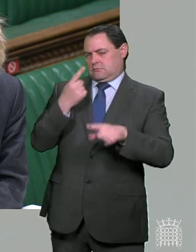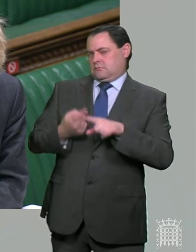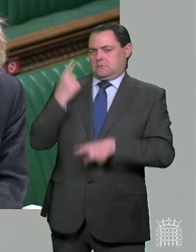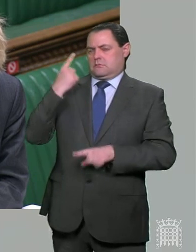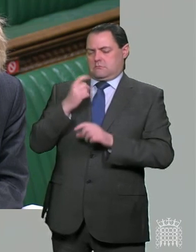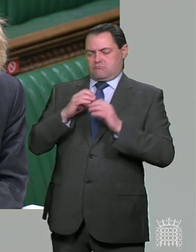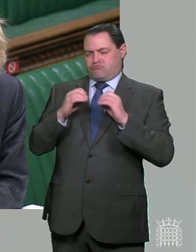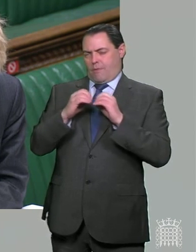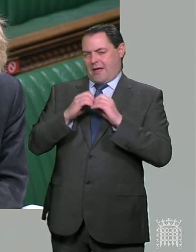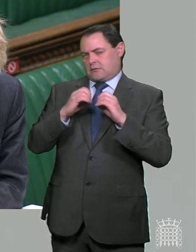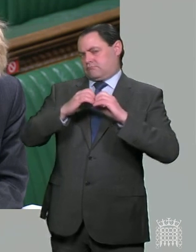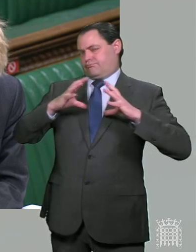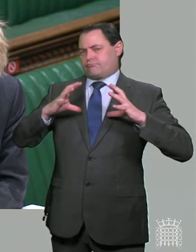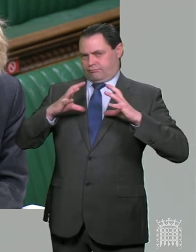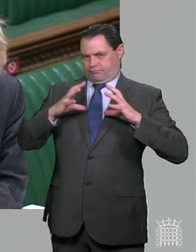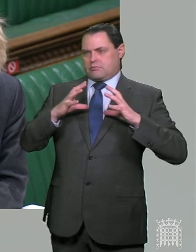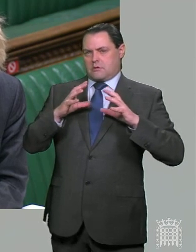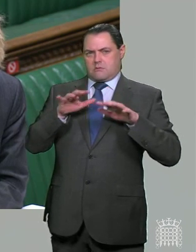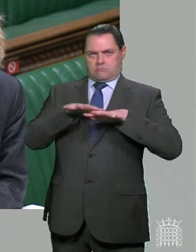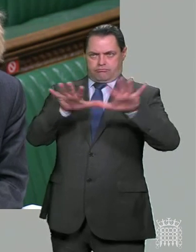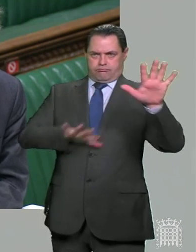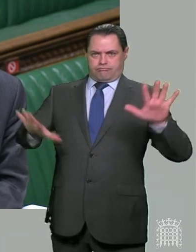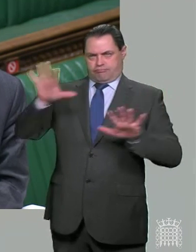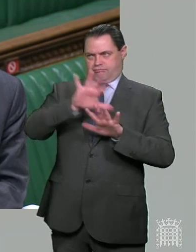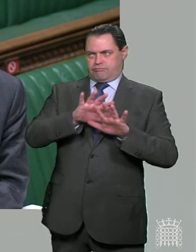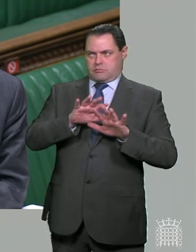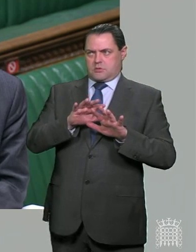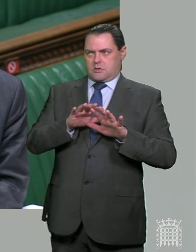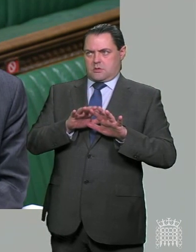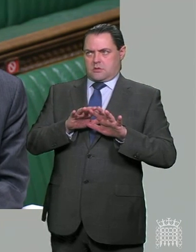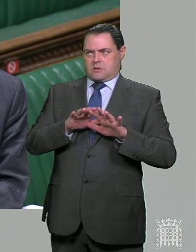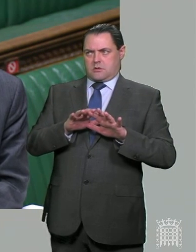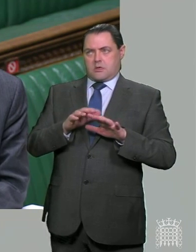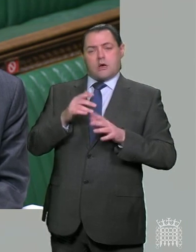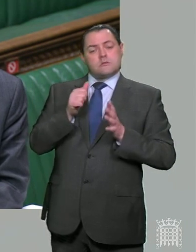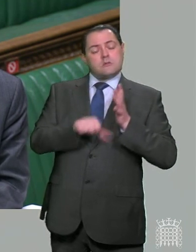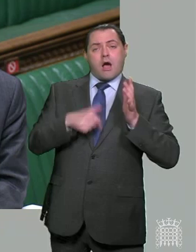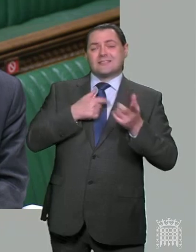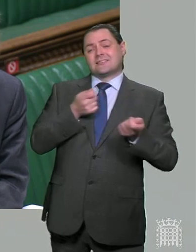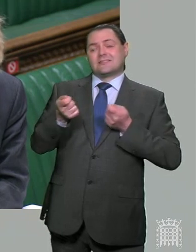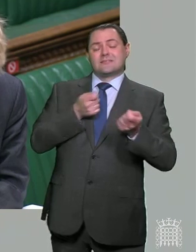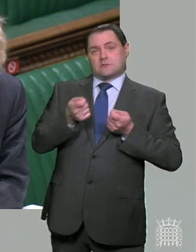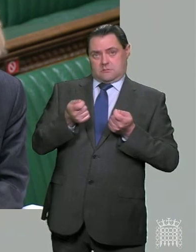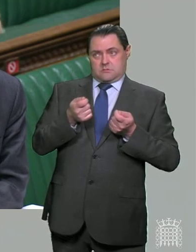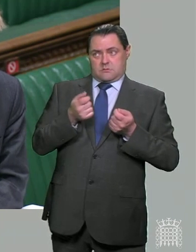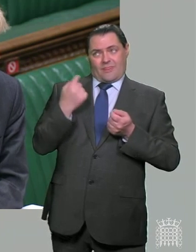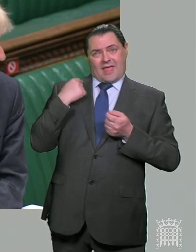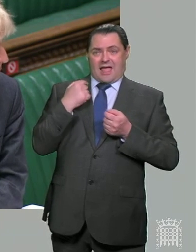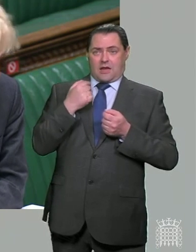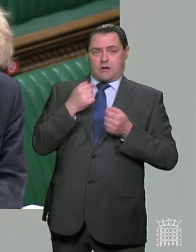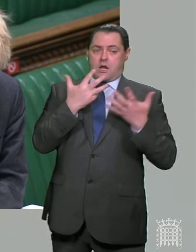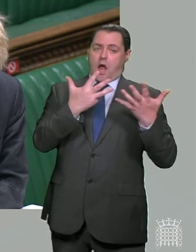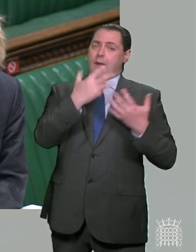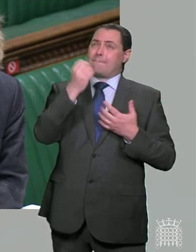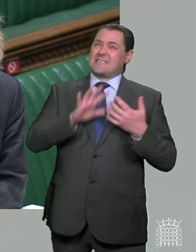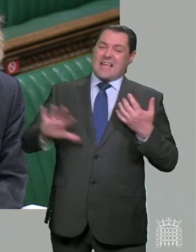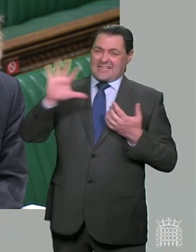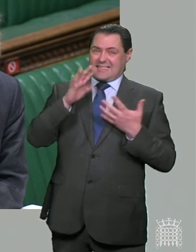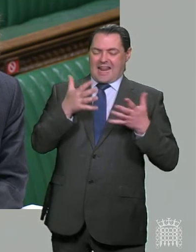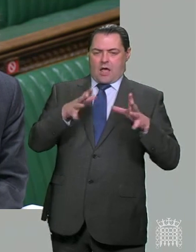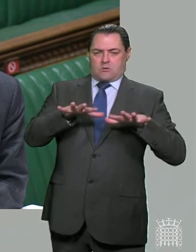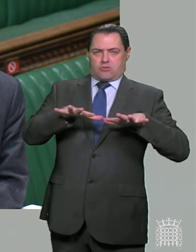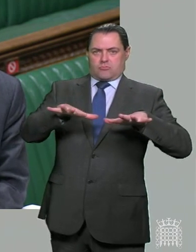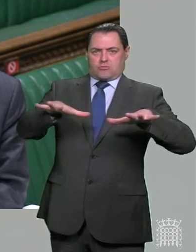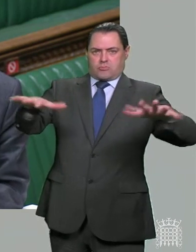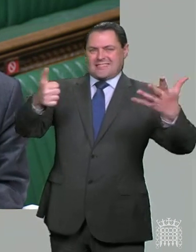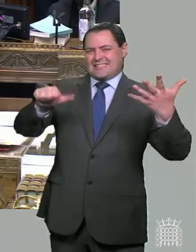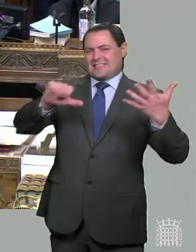Coverage of reliable gigabit broadband was just 9% when this Government took over; it will be 60% by the end of this year.